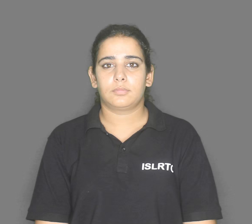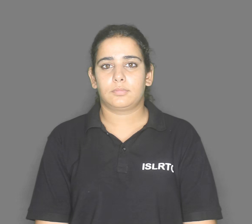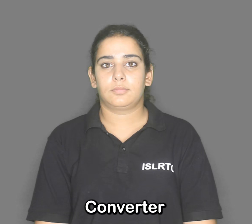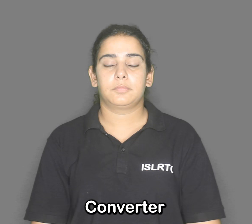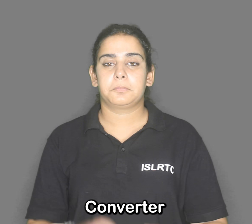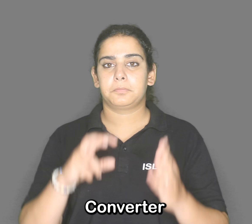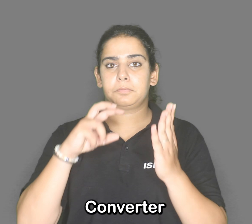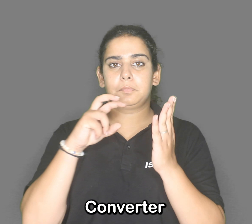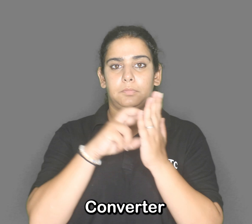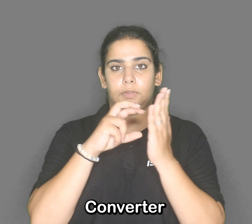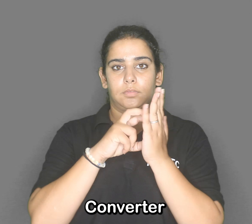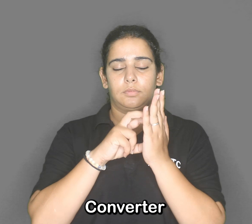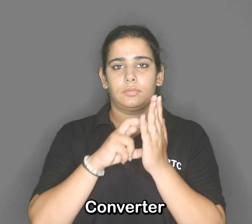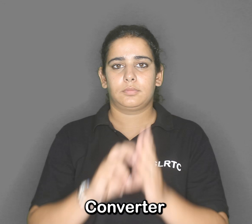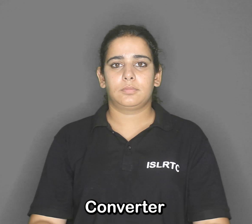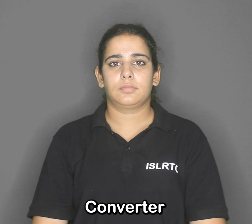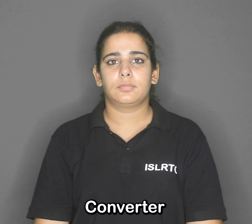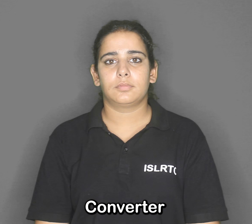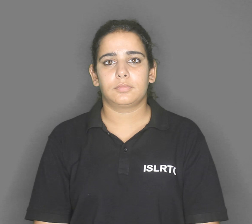Converter